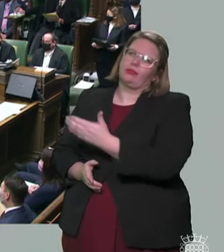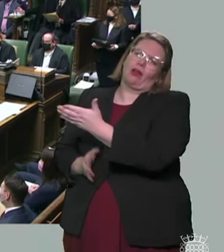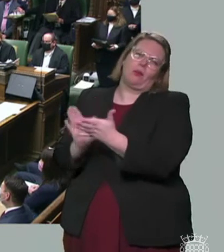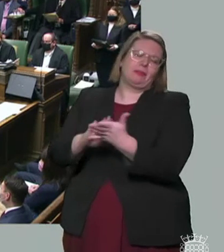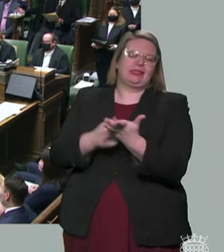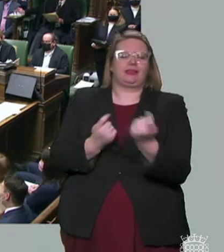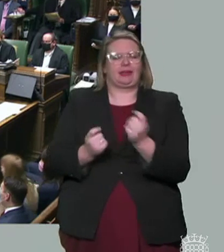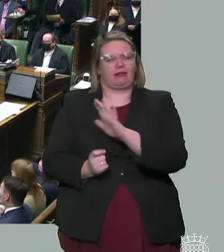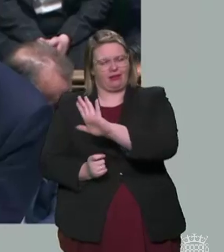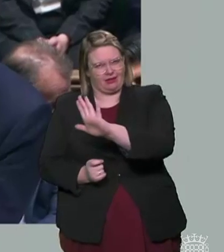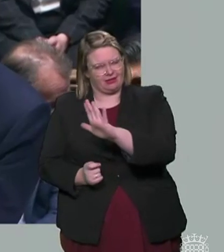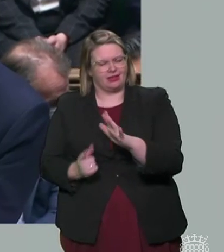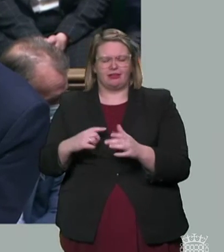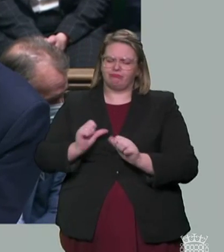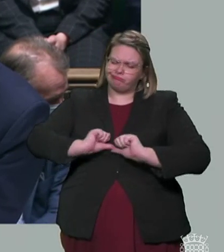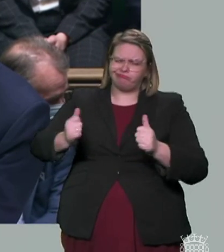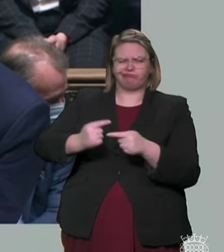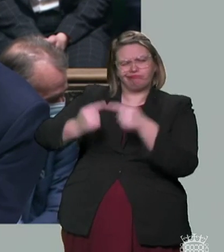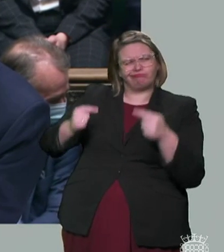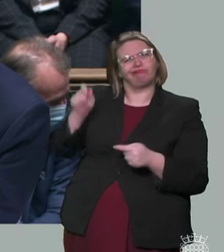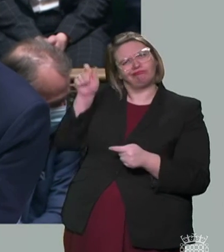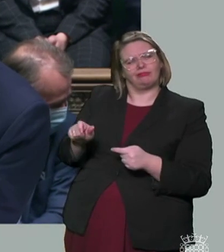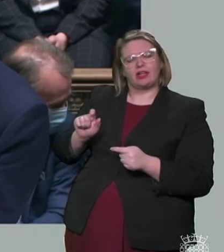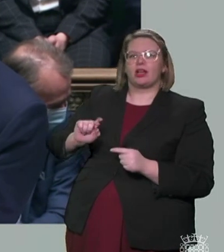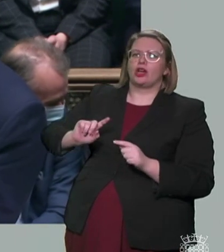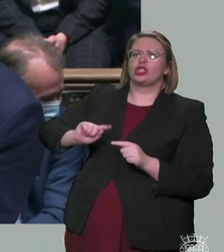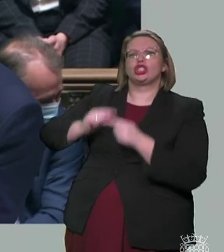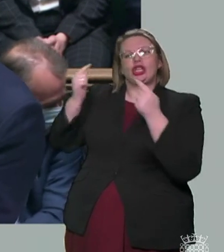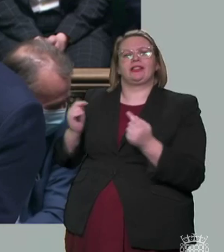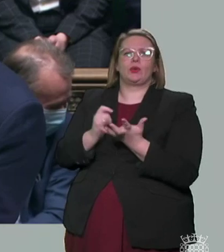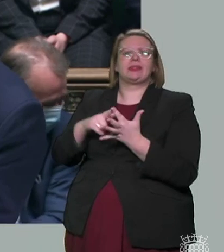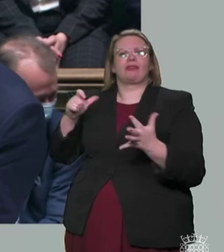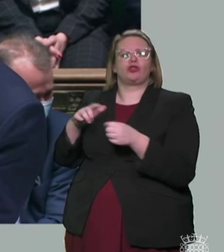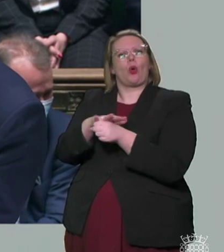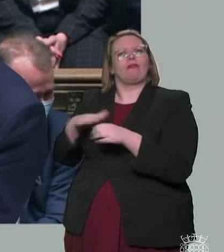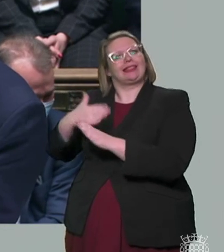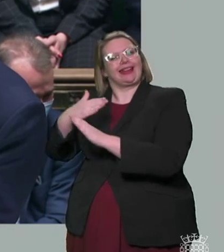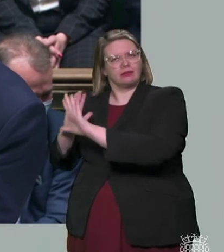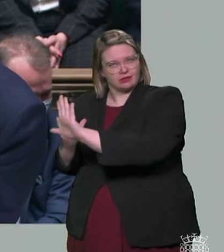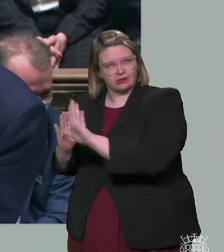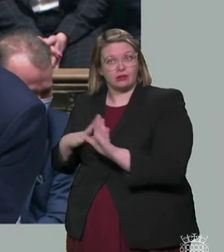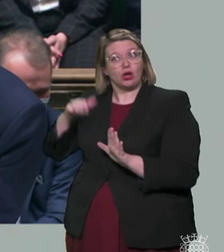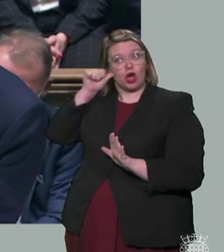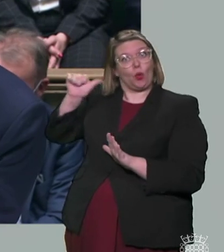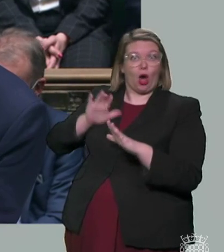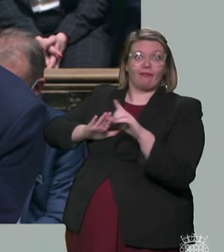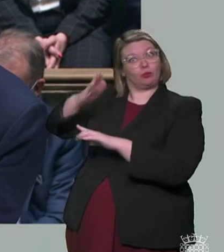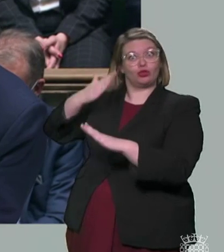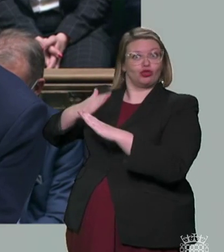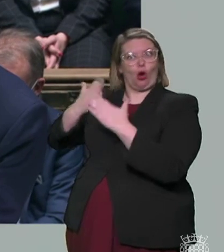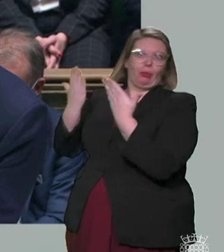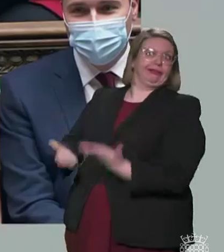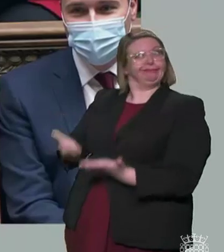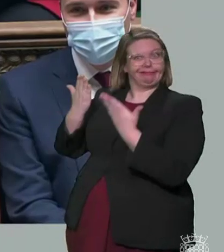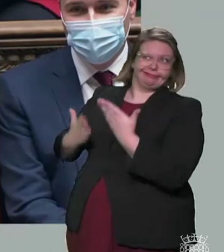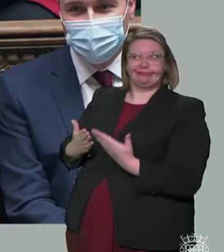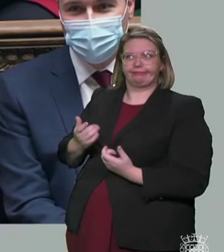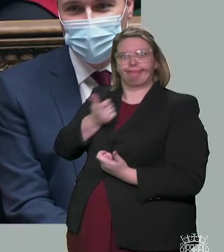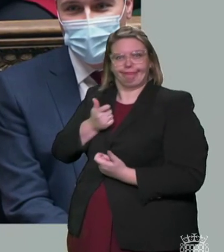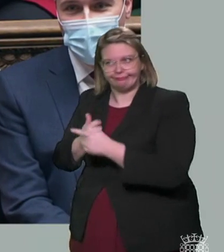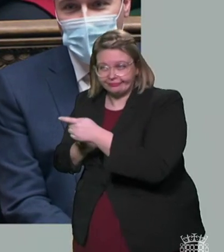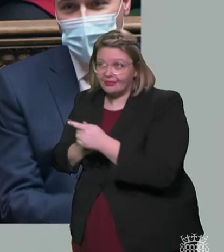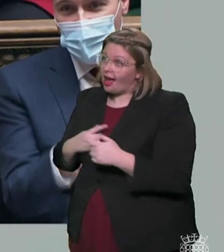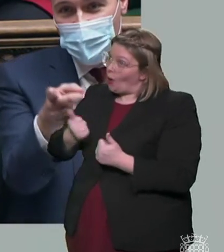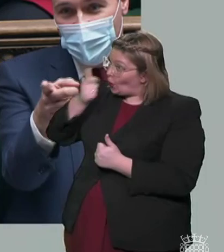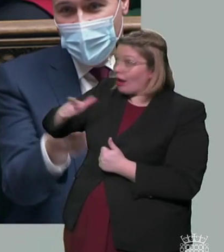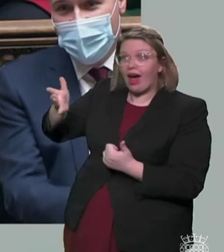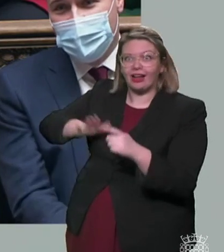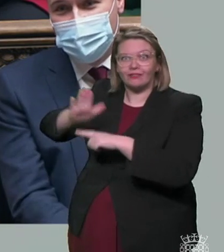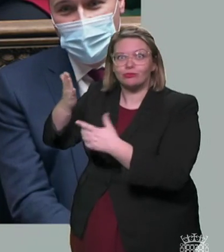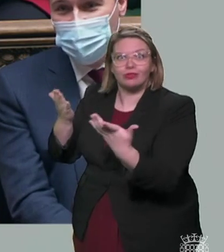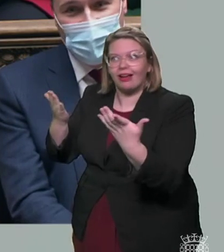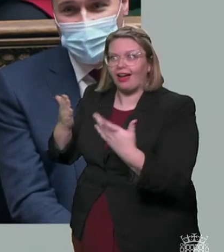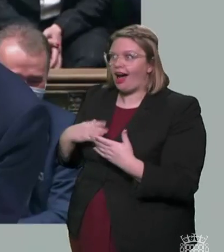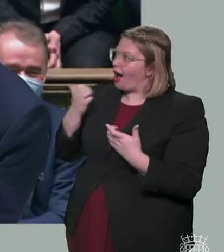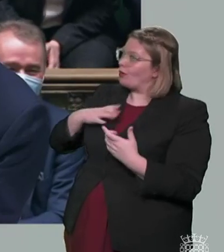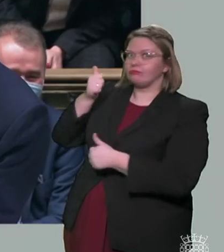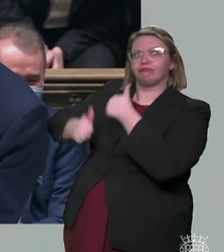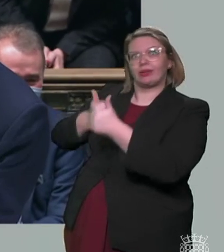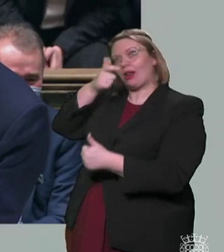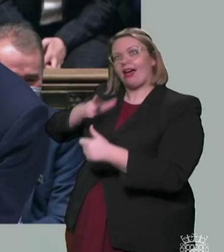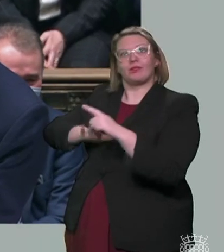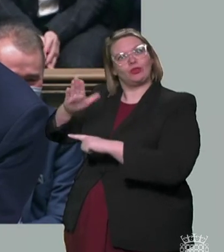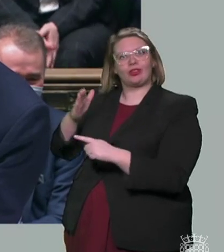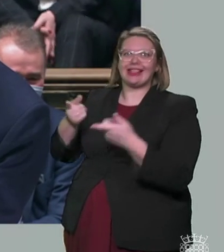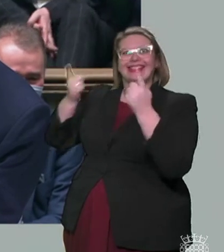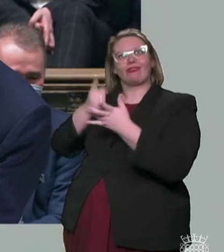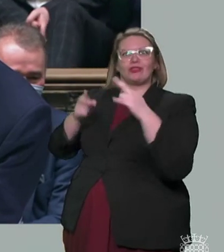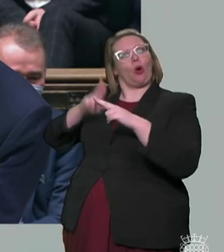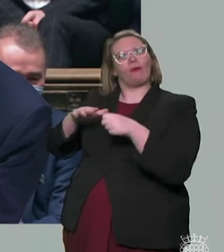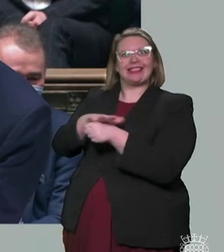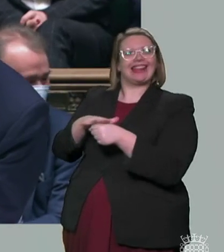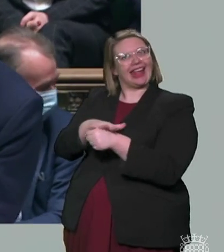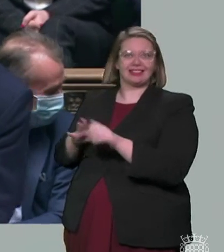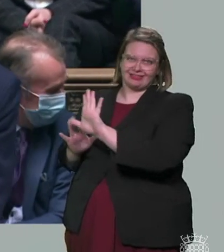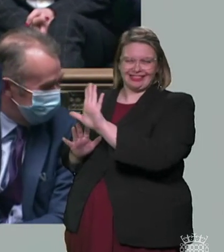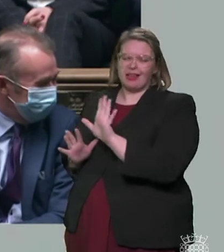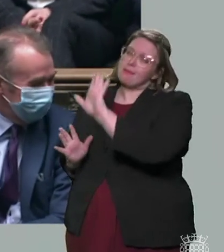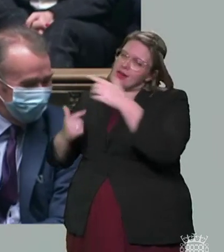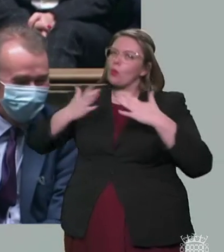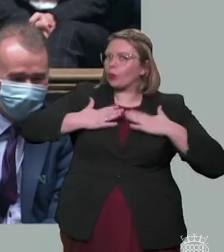It is great to be here with the right honourable Lady, the shadow Secretary of State for the Future of Work—we know the future job that she has in mind.